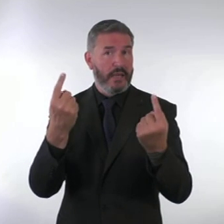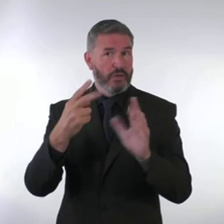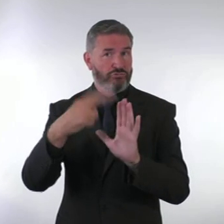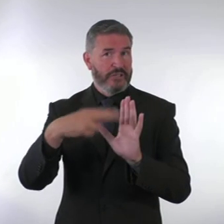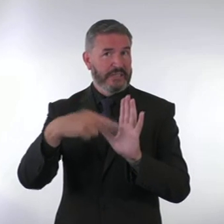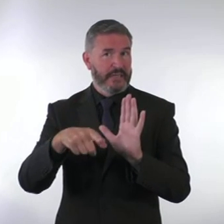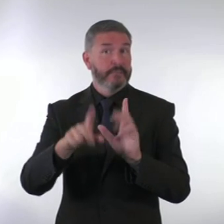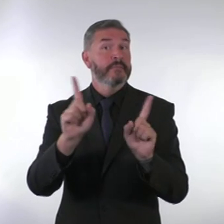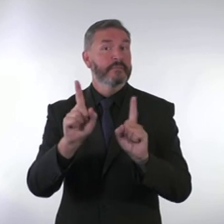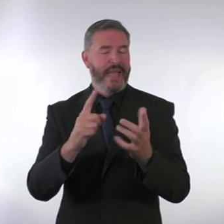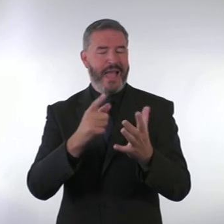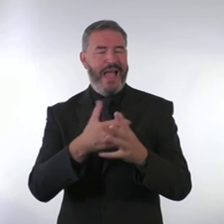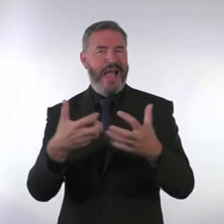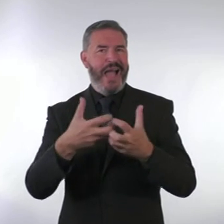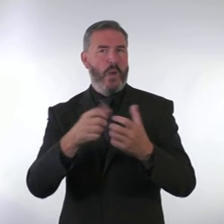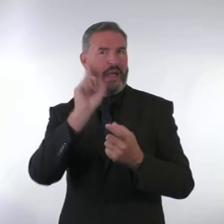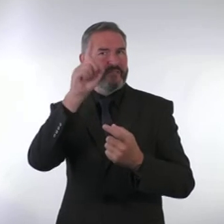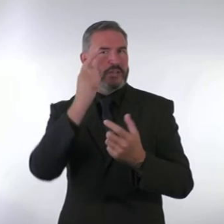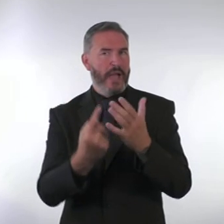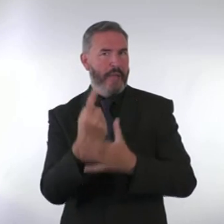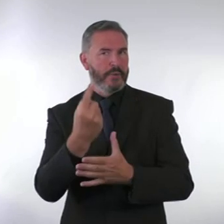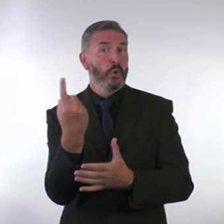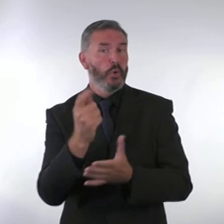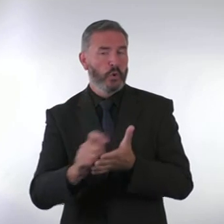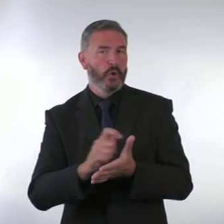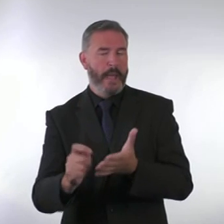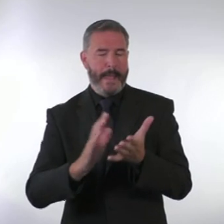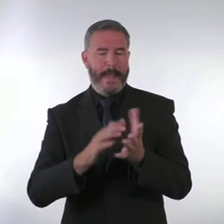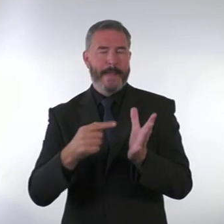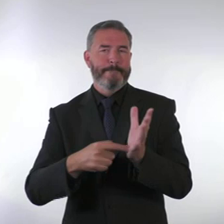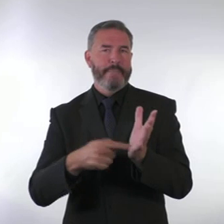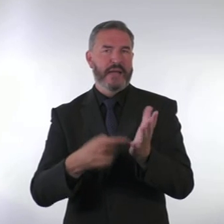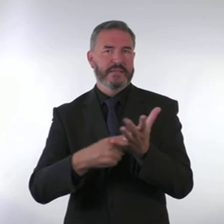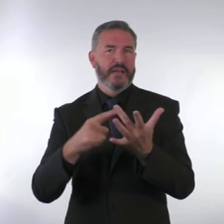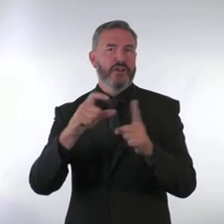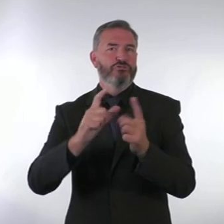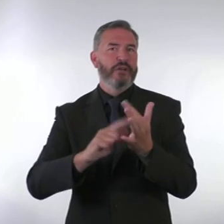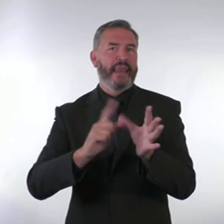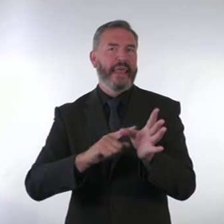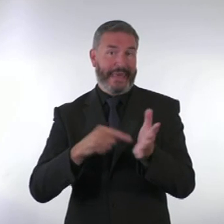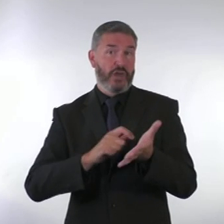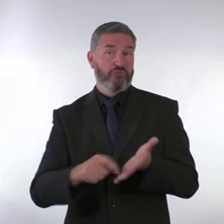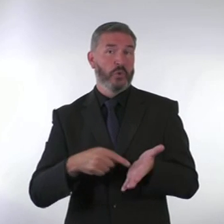“How Innovation Works” by Matt Ridley will give new ideas for how we can recover from covid.